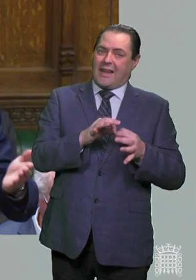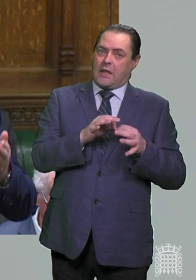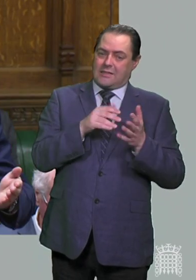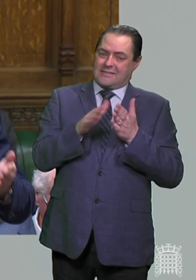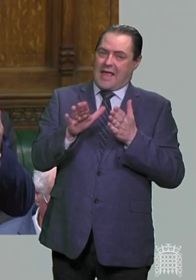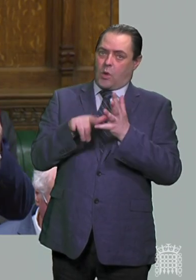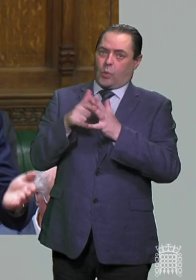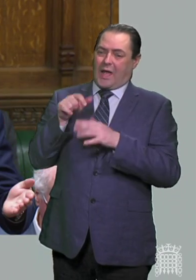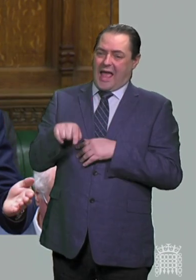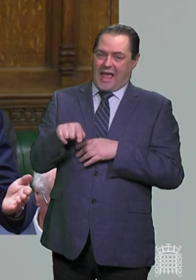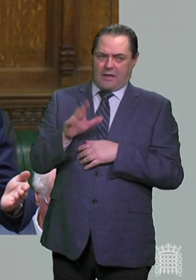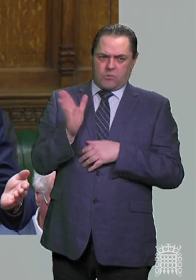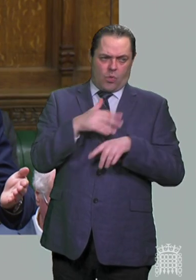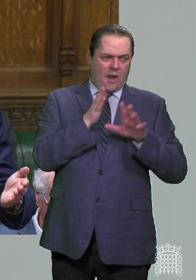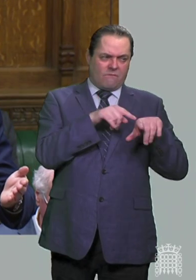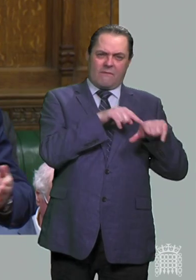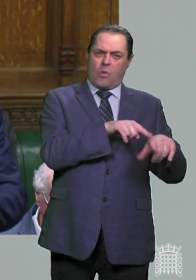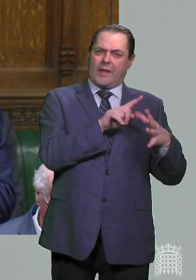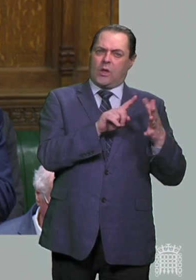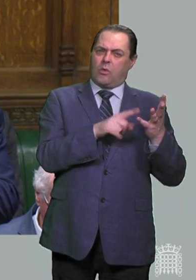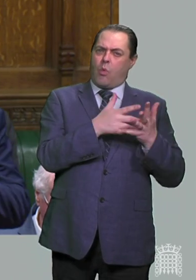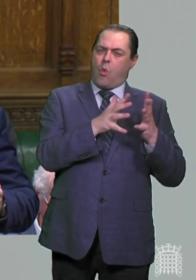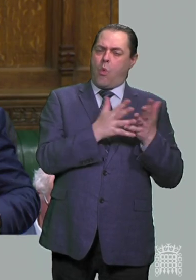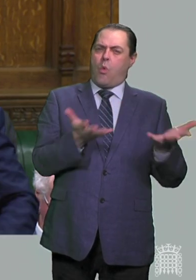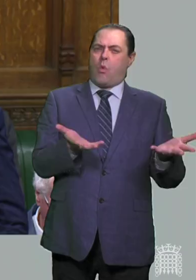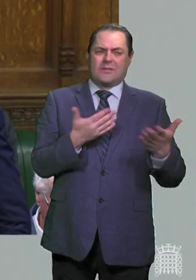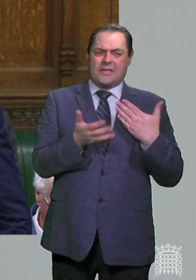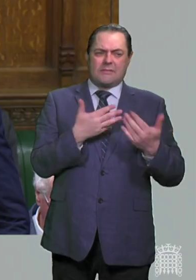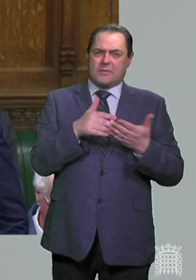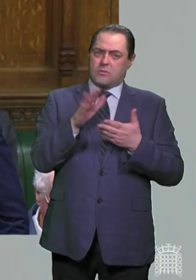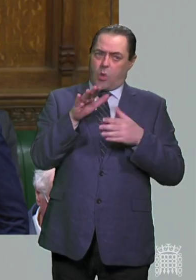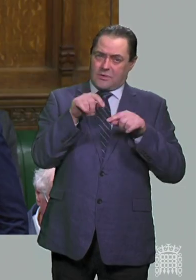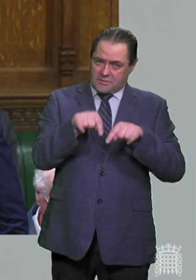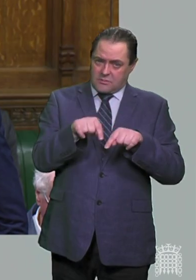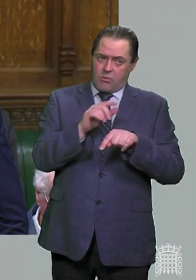All of those goods must comply with EU law, regardless of where they are sold.